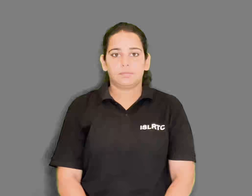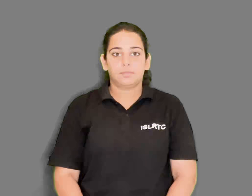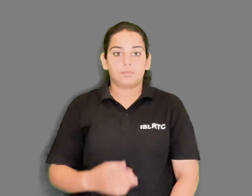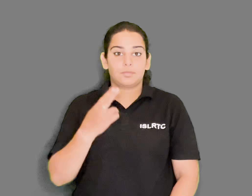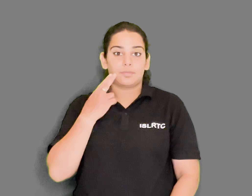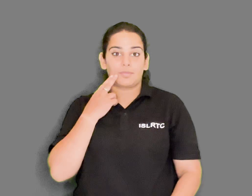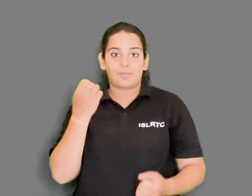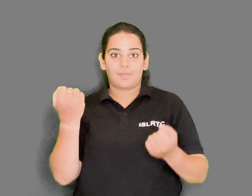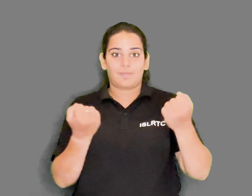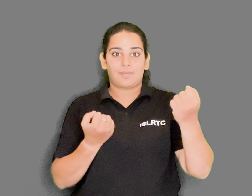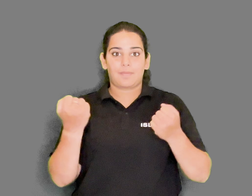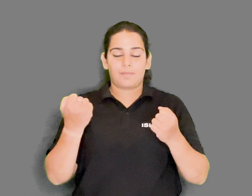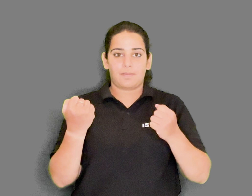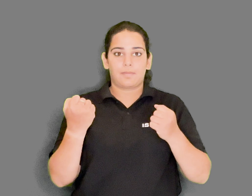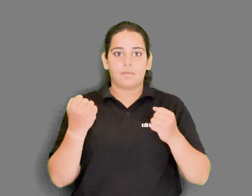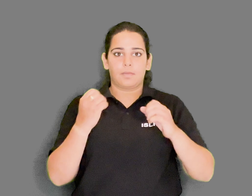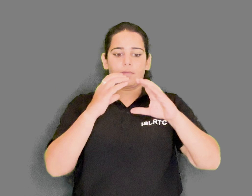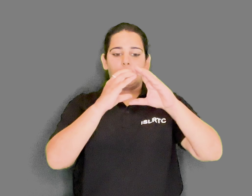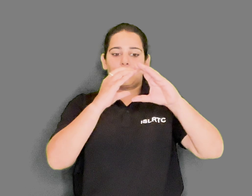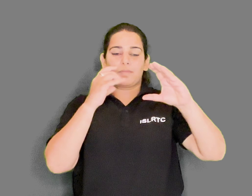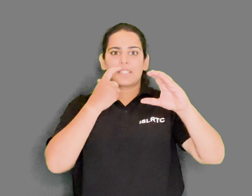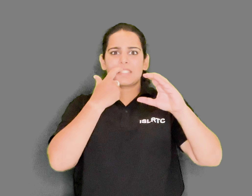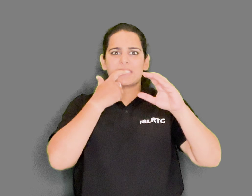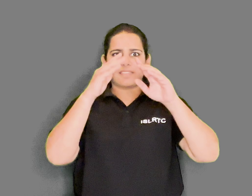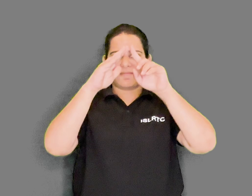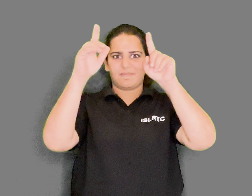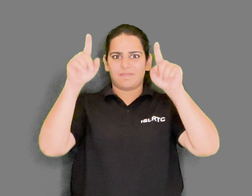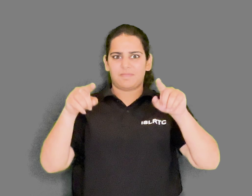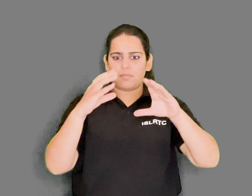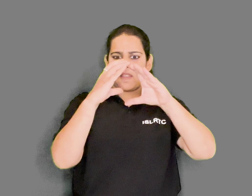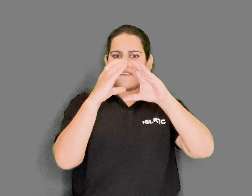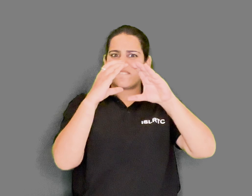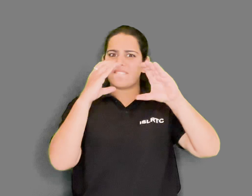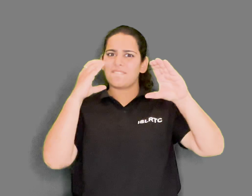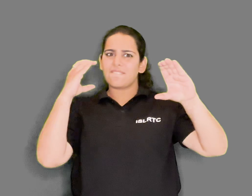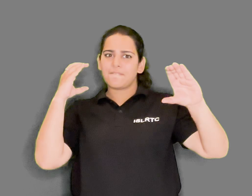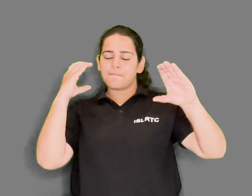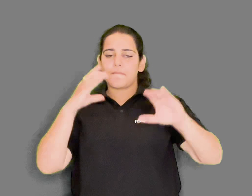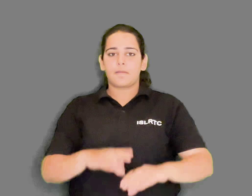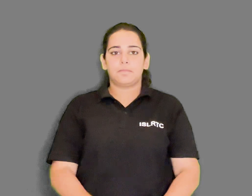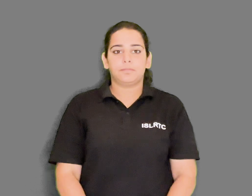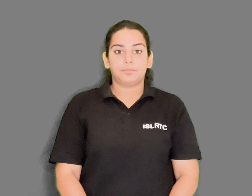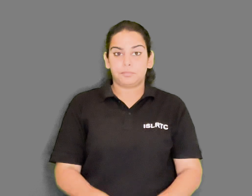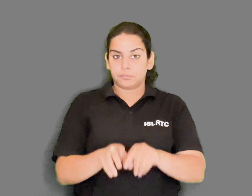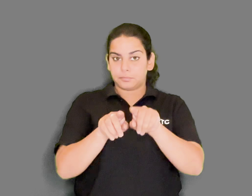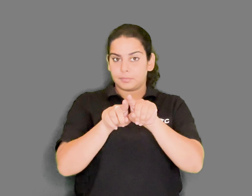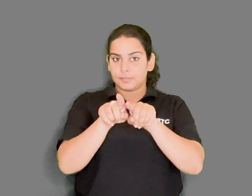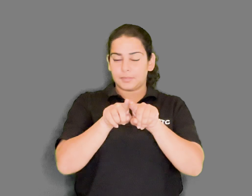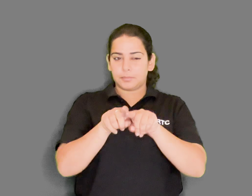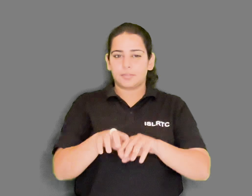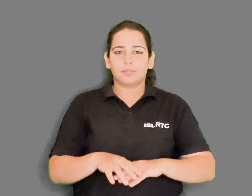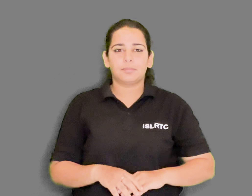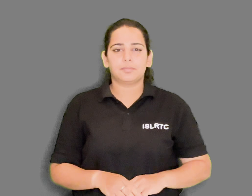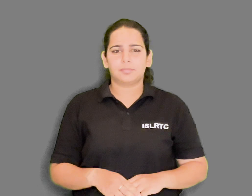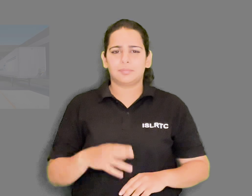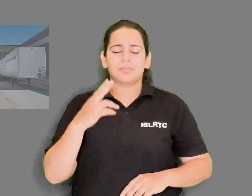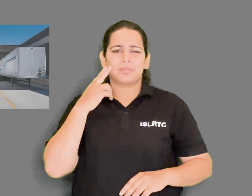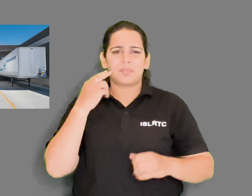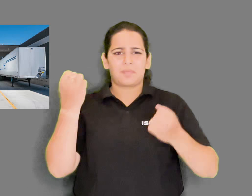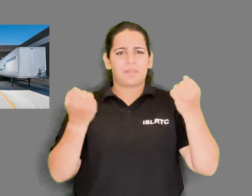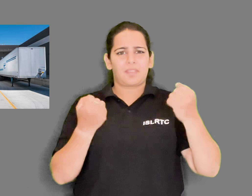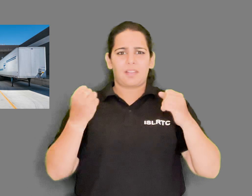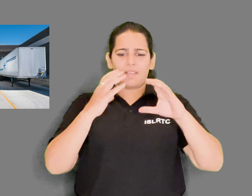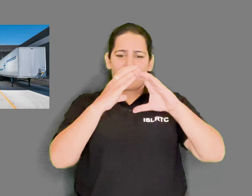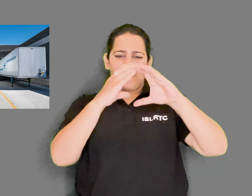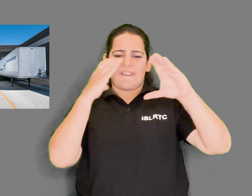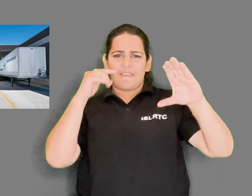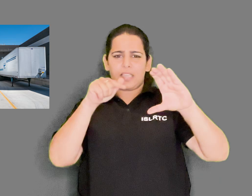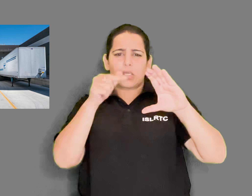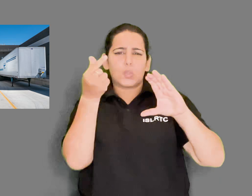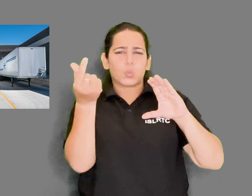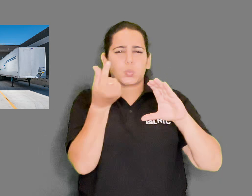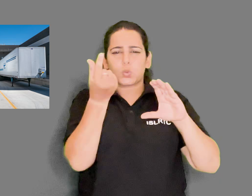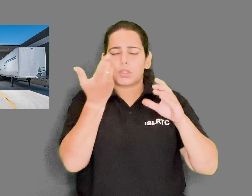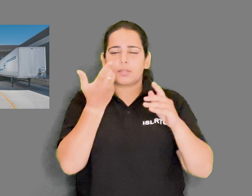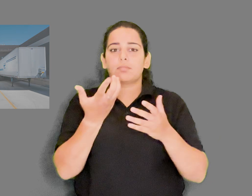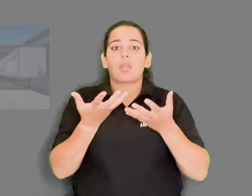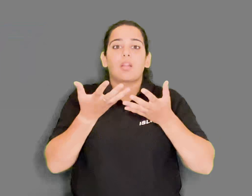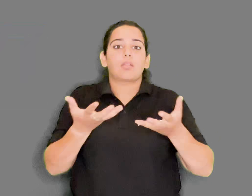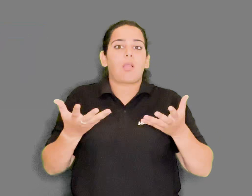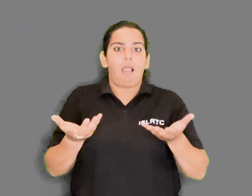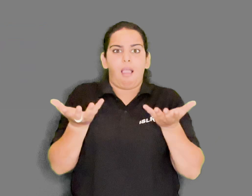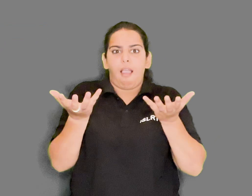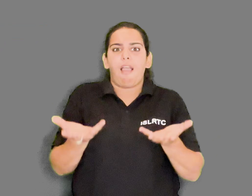Trailer A vehicle for transporting something